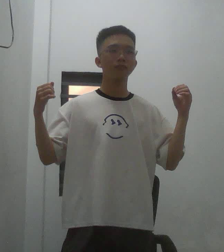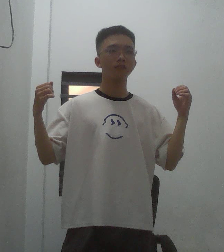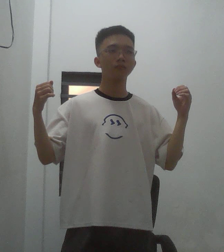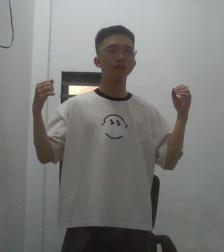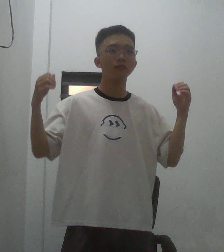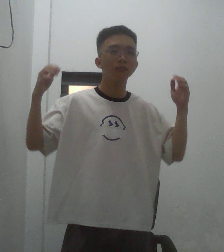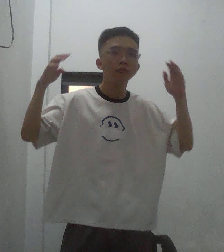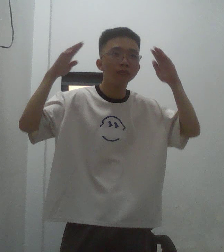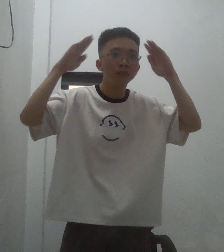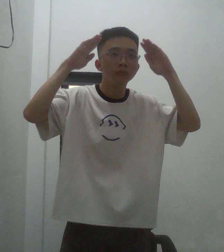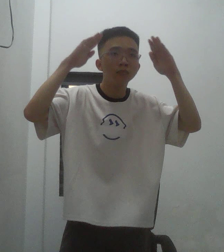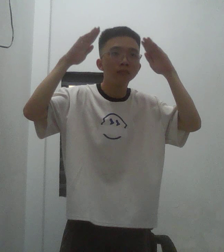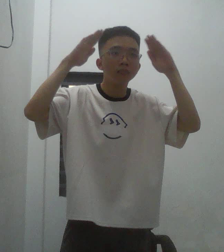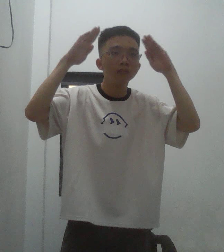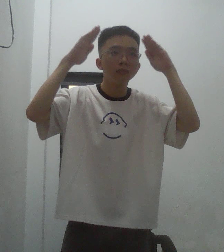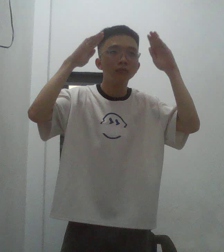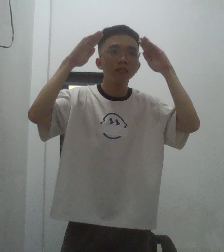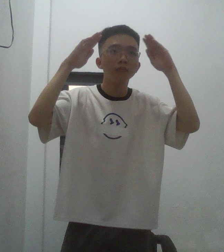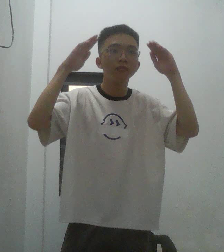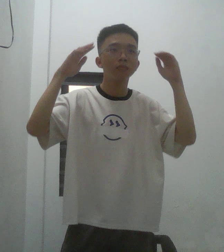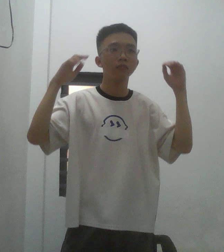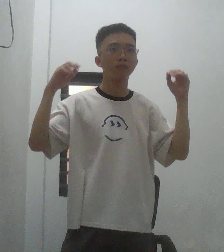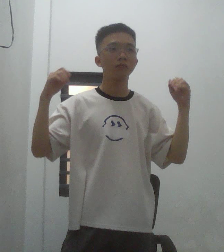xin chao